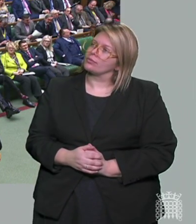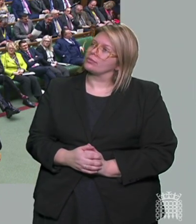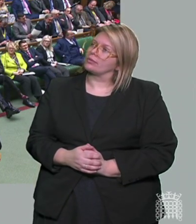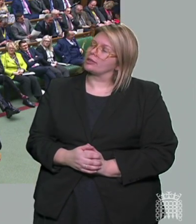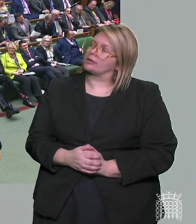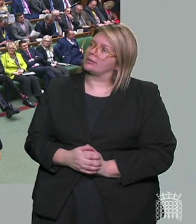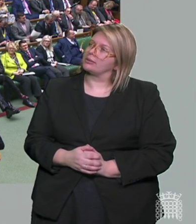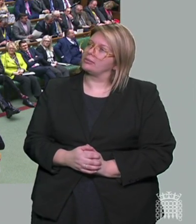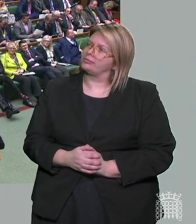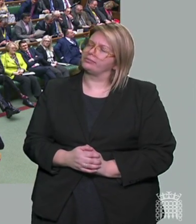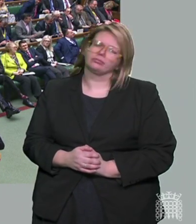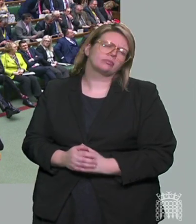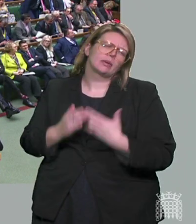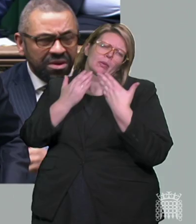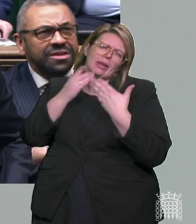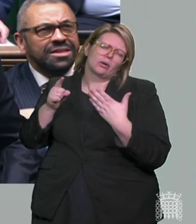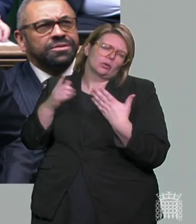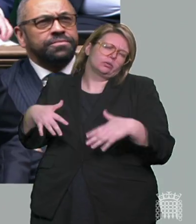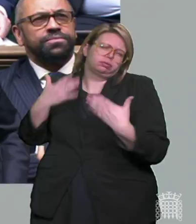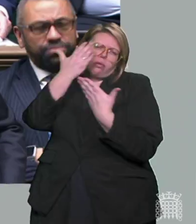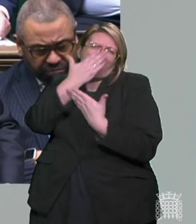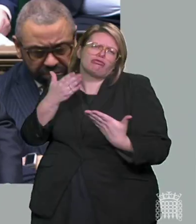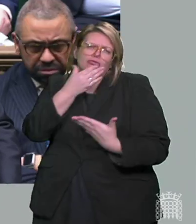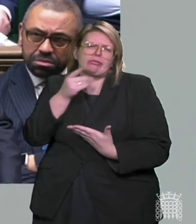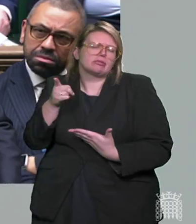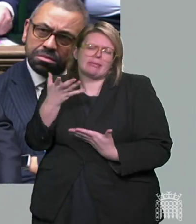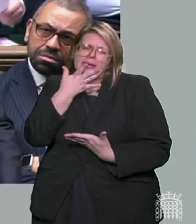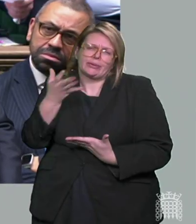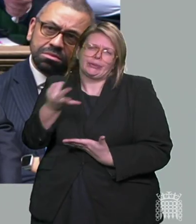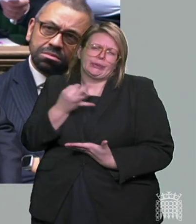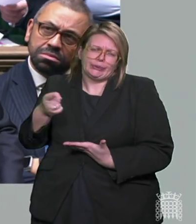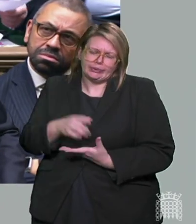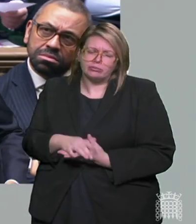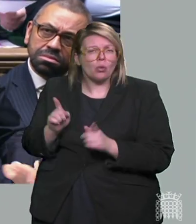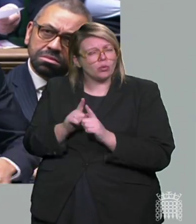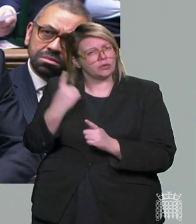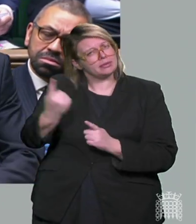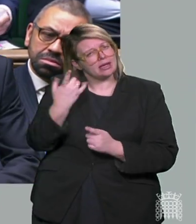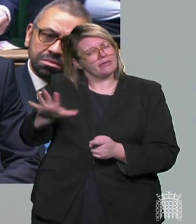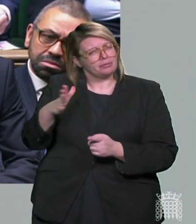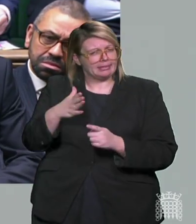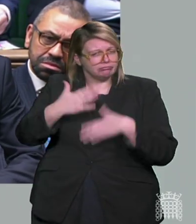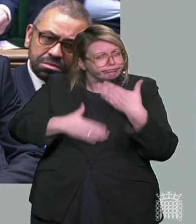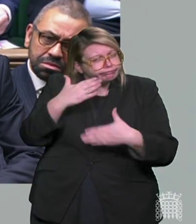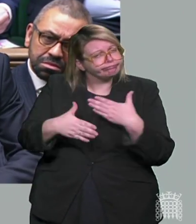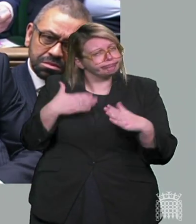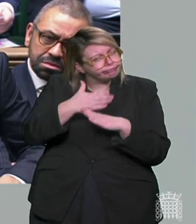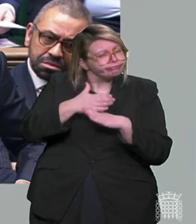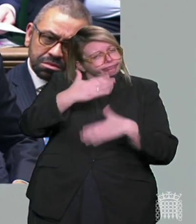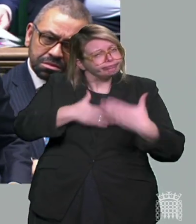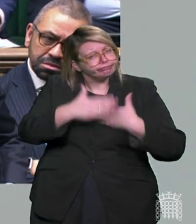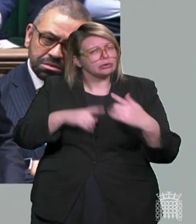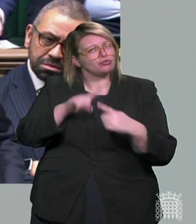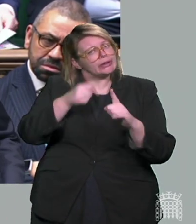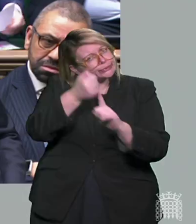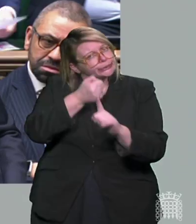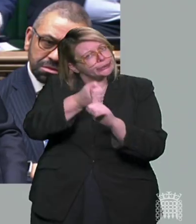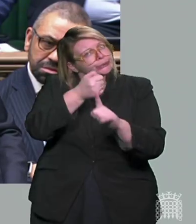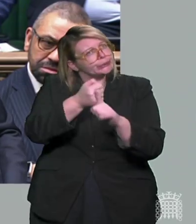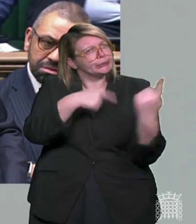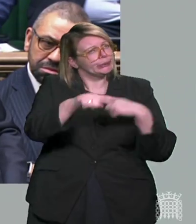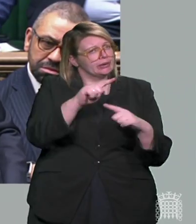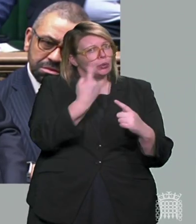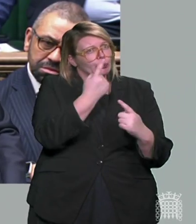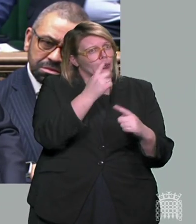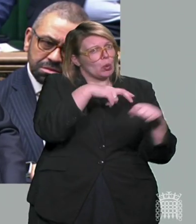I thank the right honourable Gentleman for his question and for the role that he has played in recent months in articulating Unionists’ concerns.